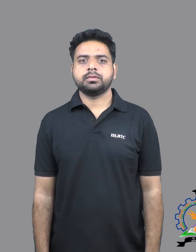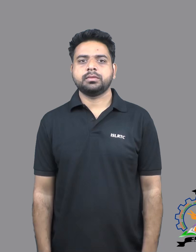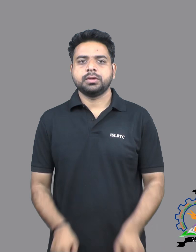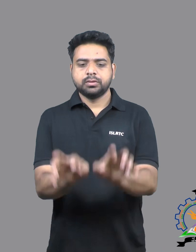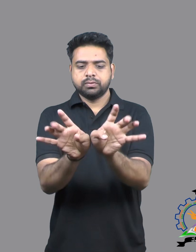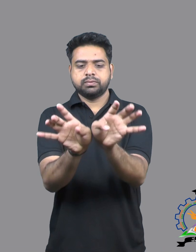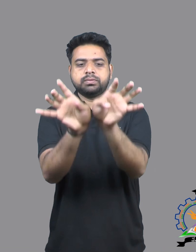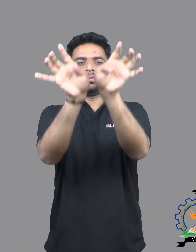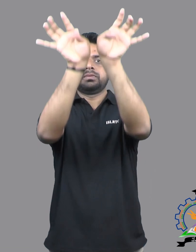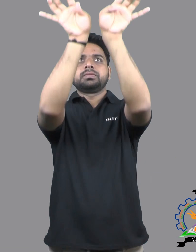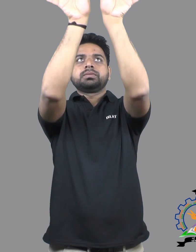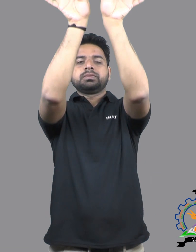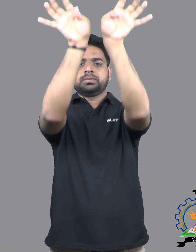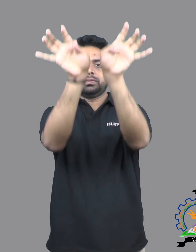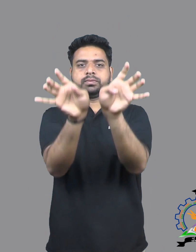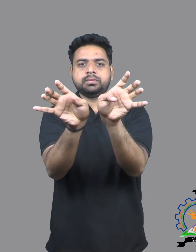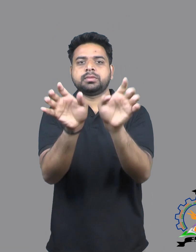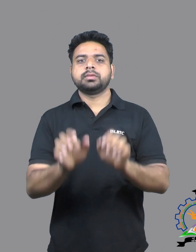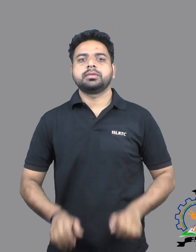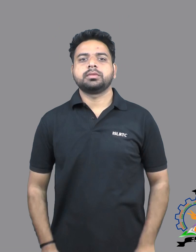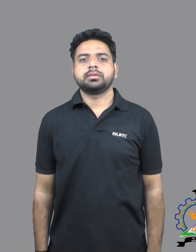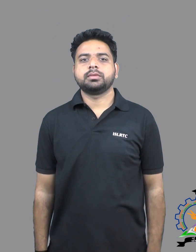Spider